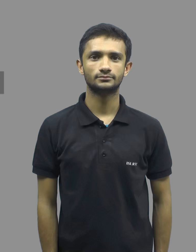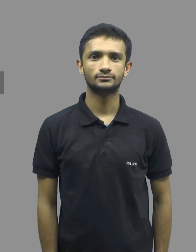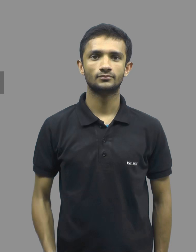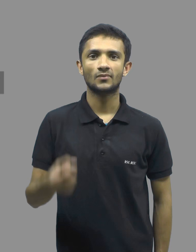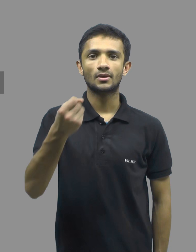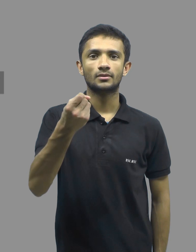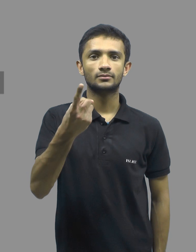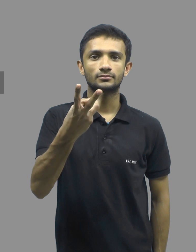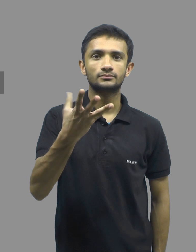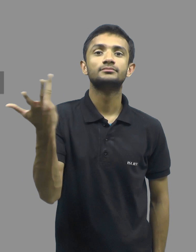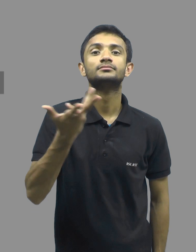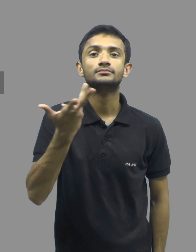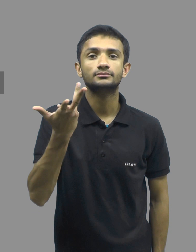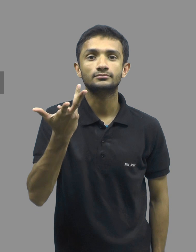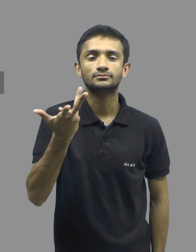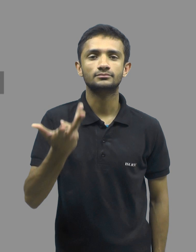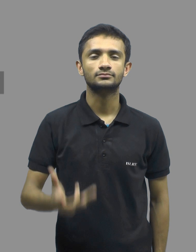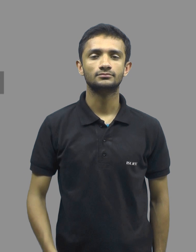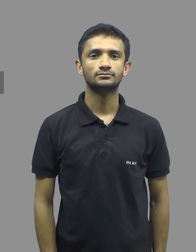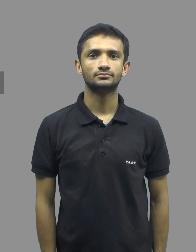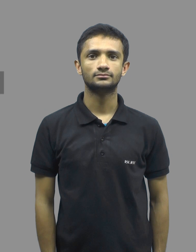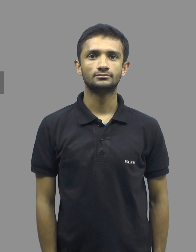How Many